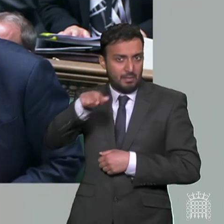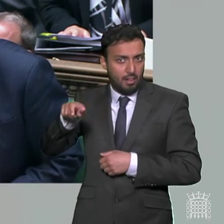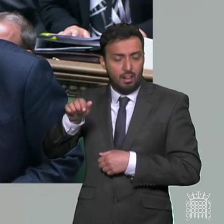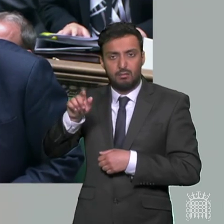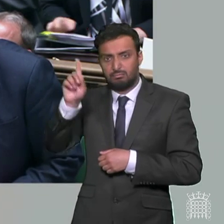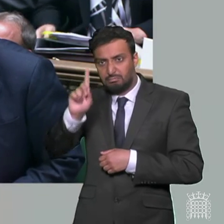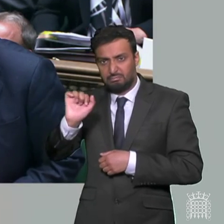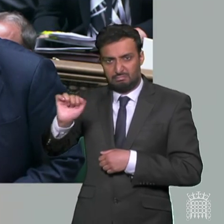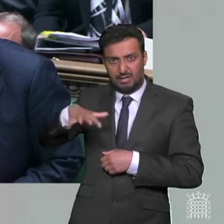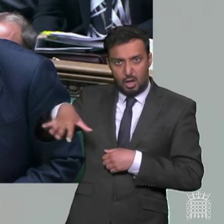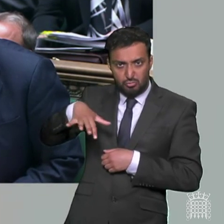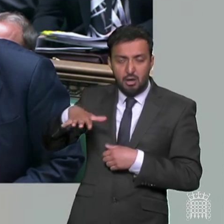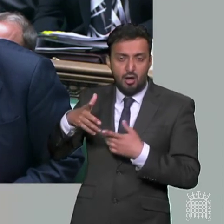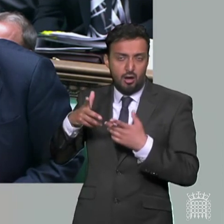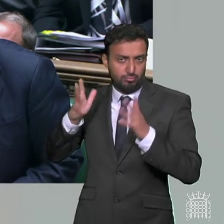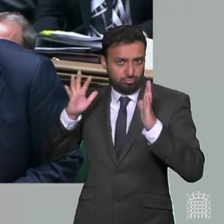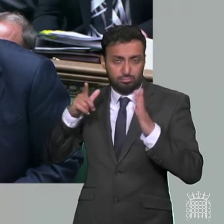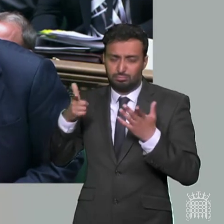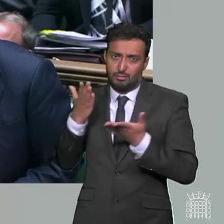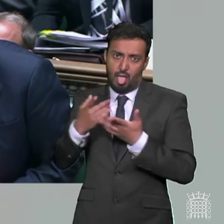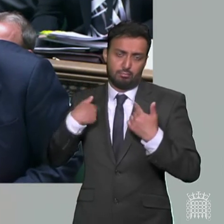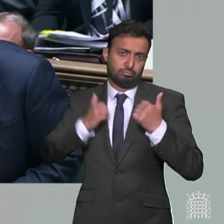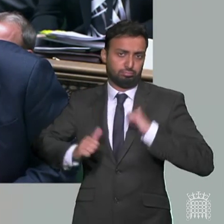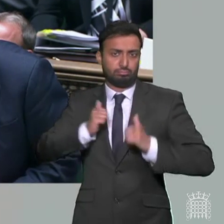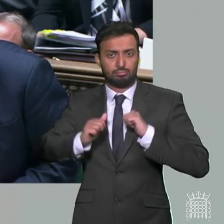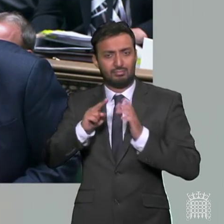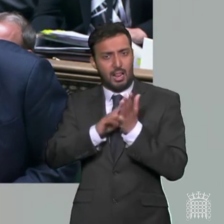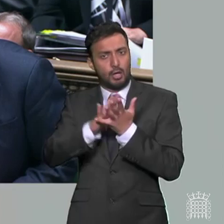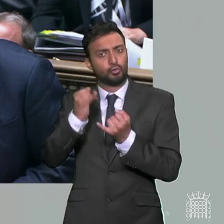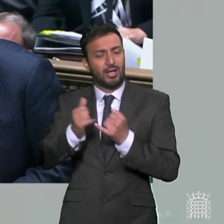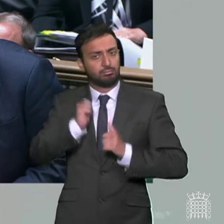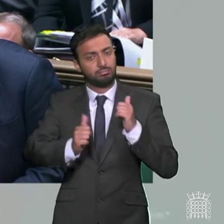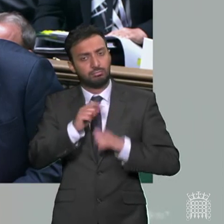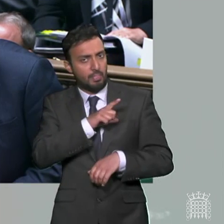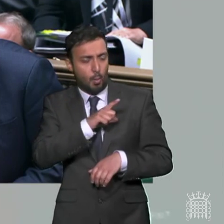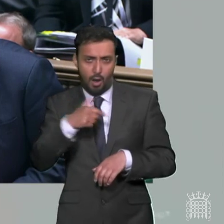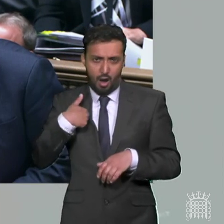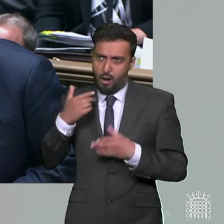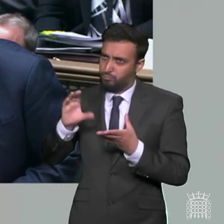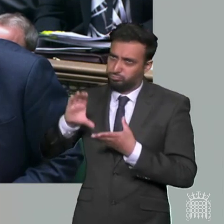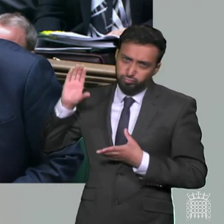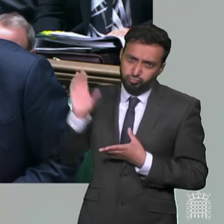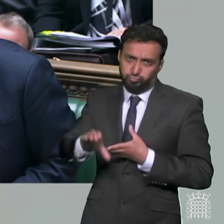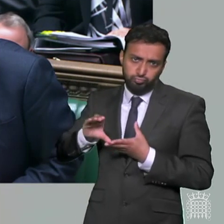We are very proud of our NHS, which is why we are putting in record investment.